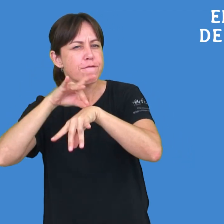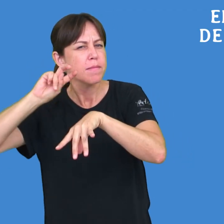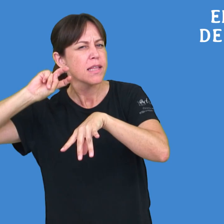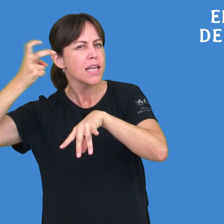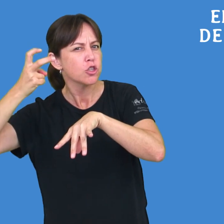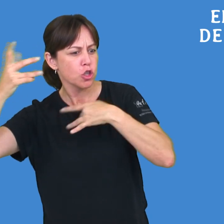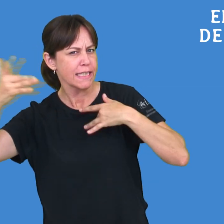otro